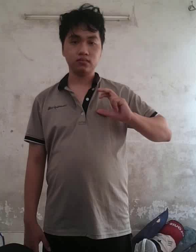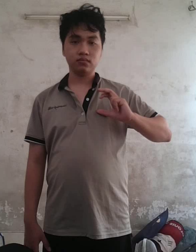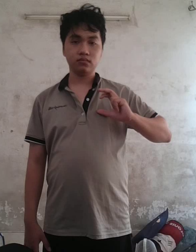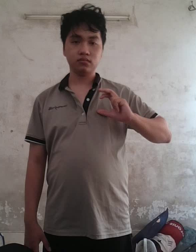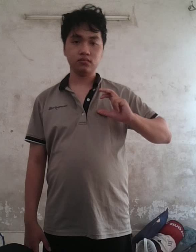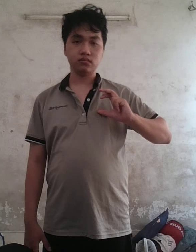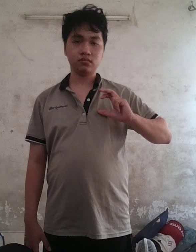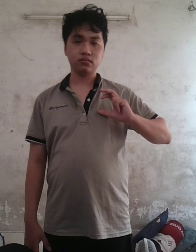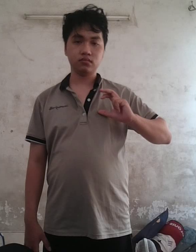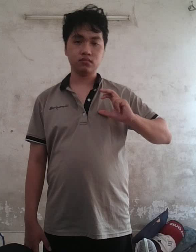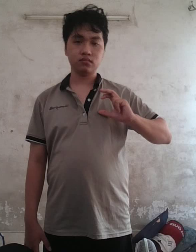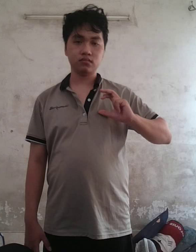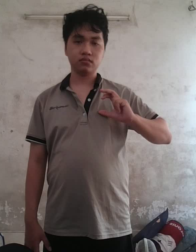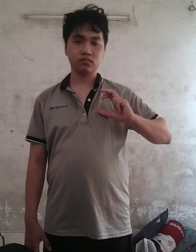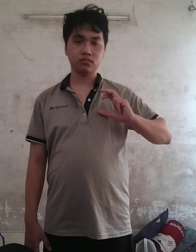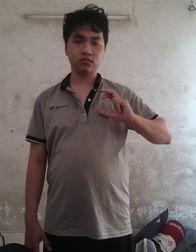giau co